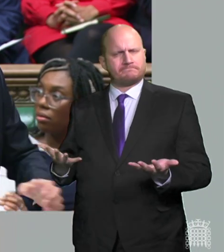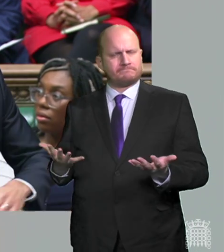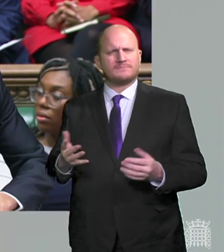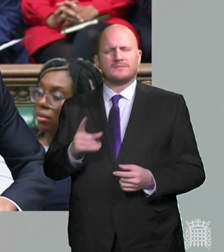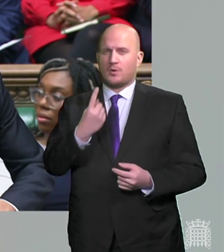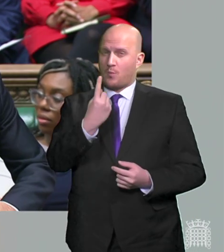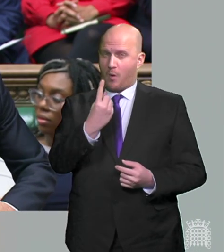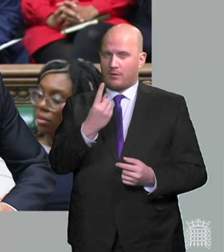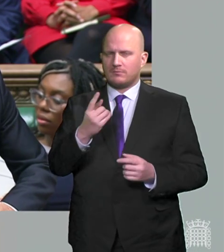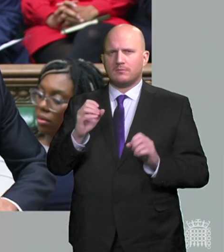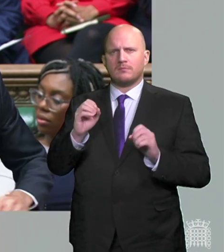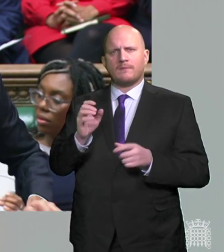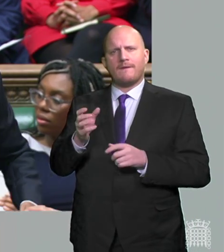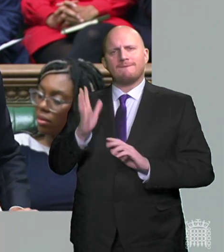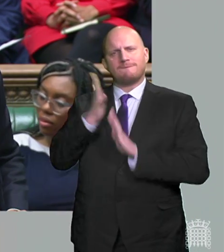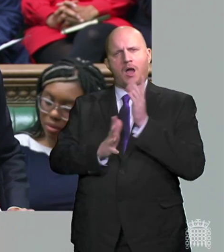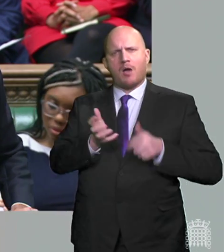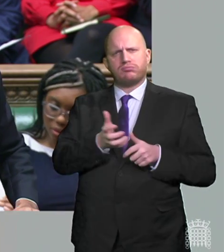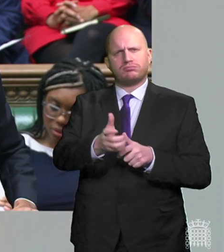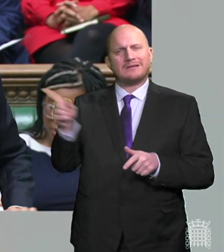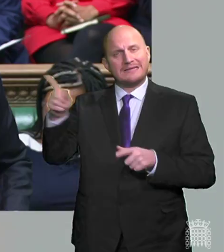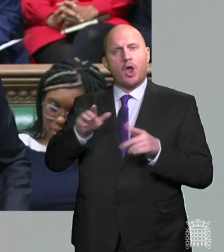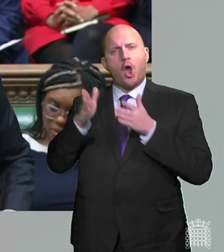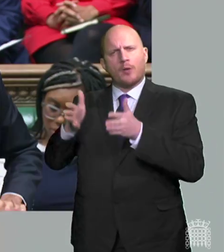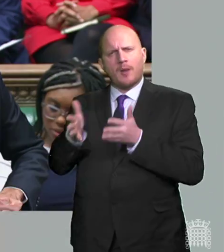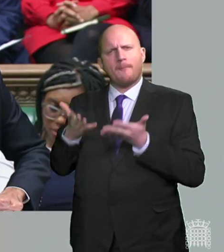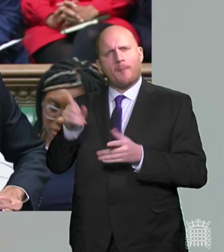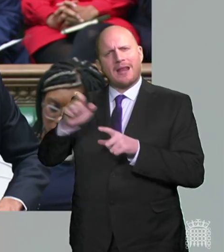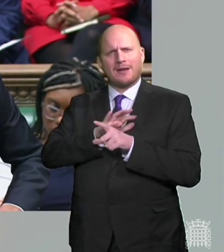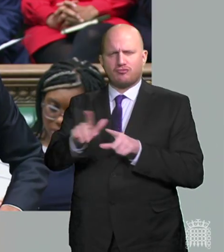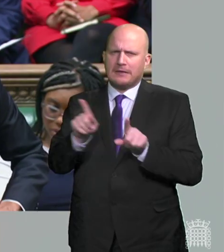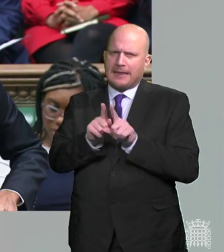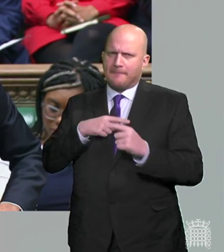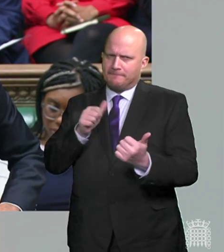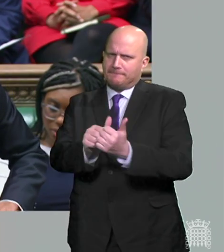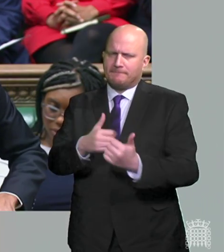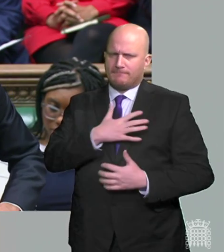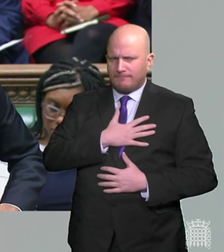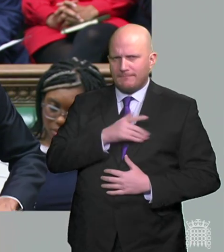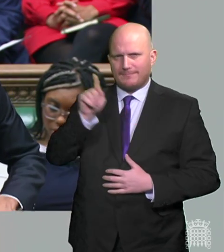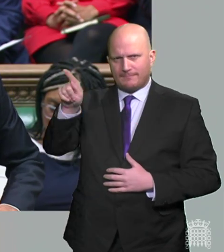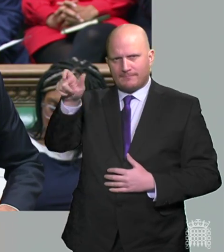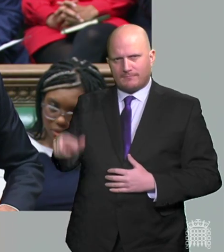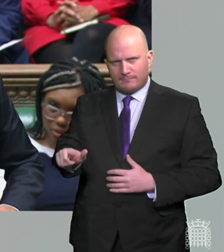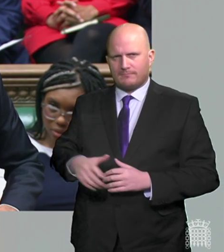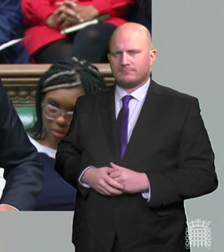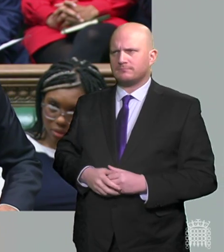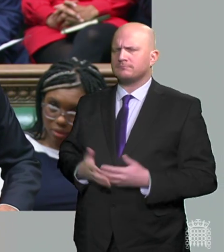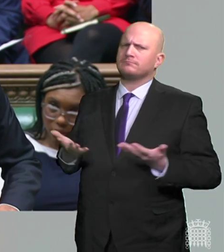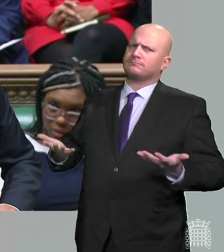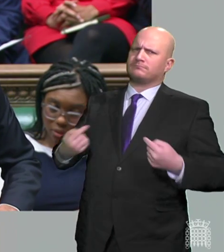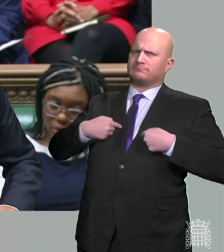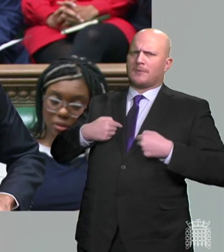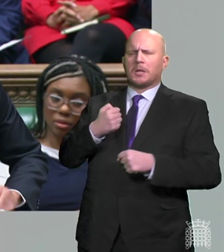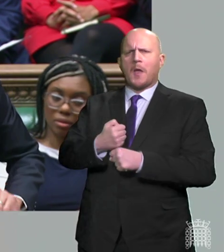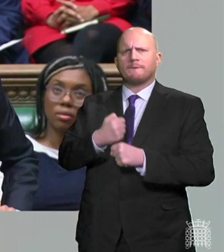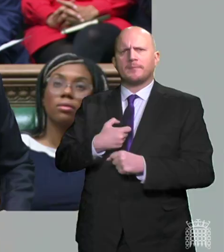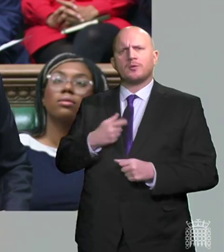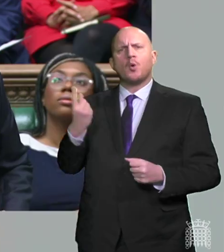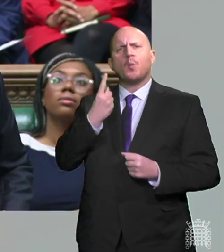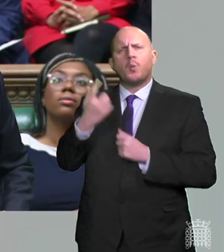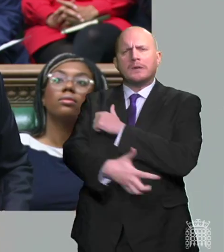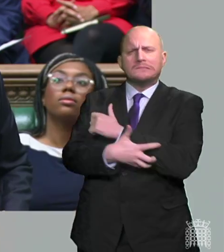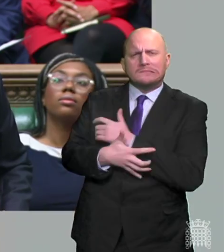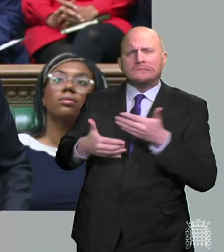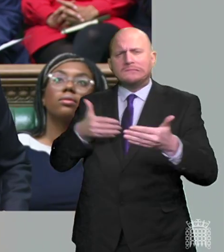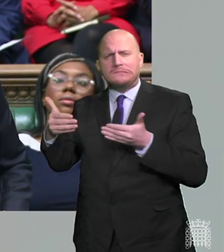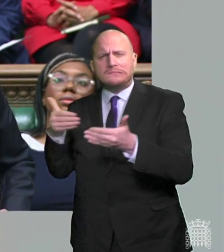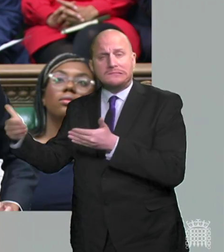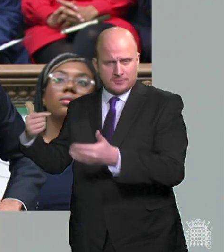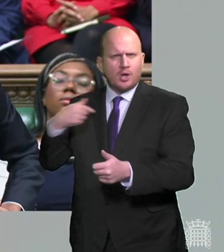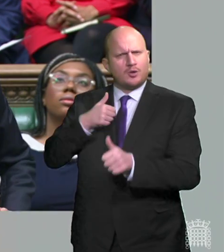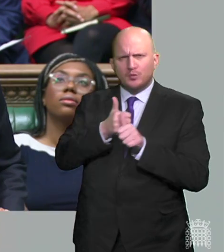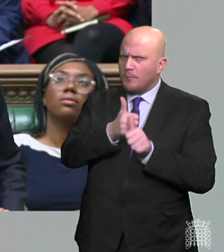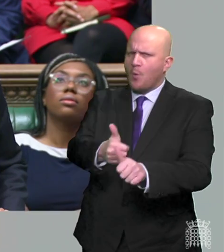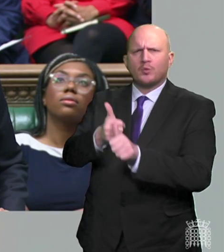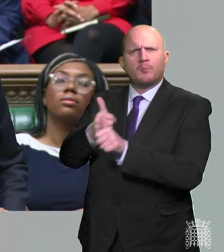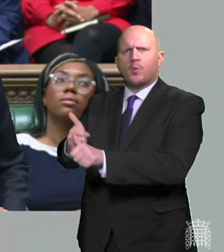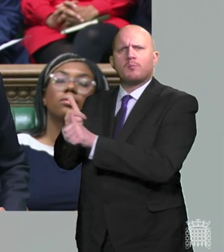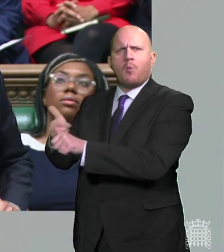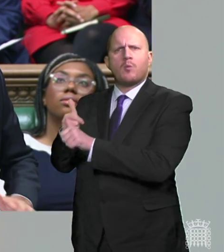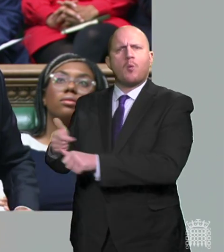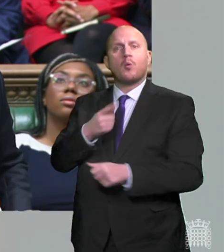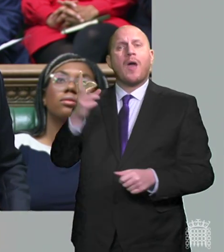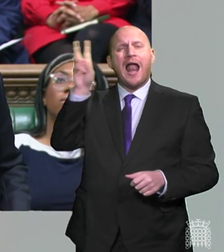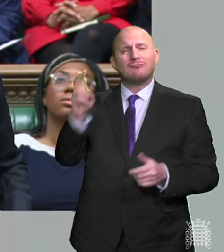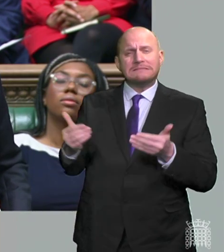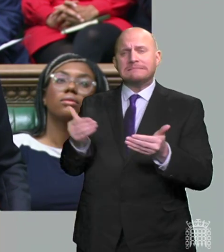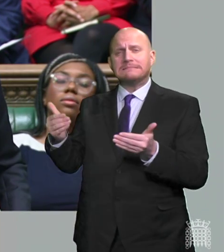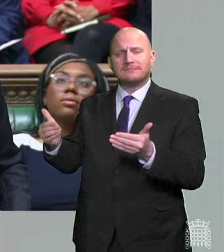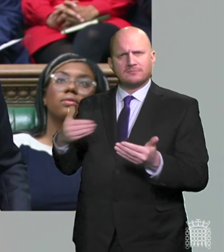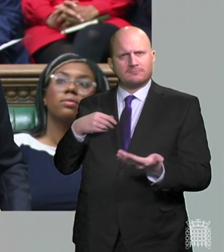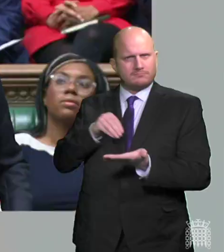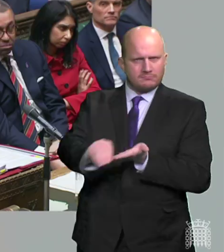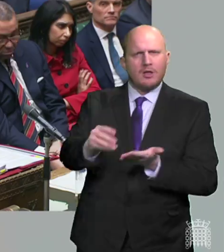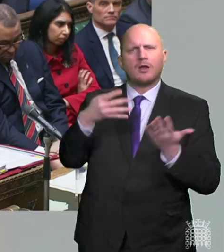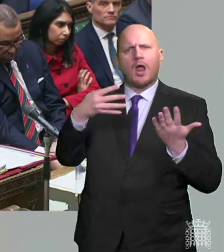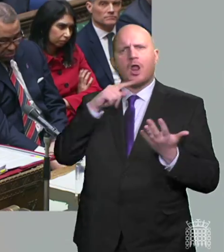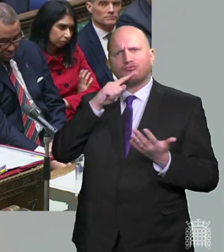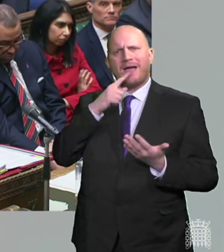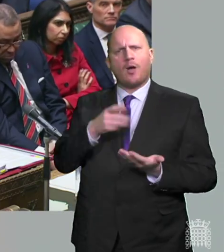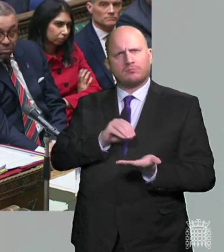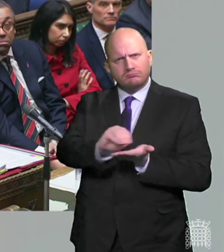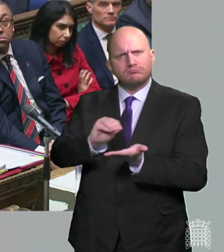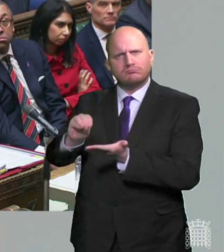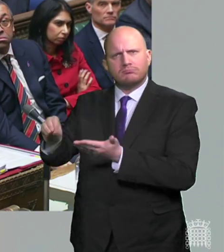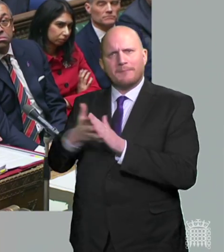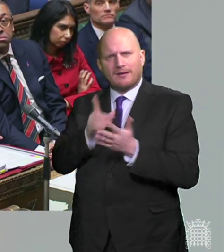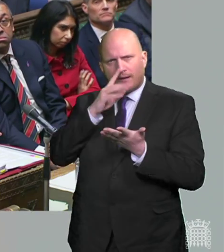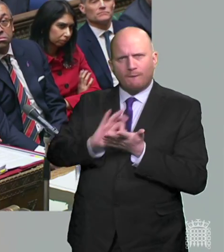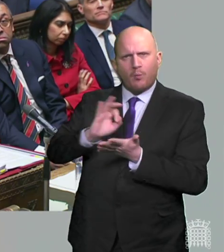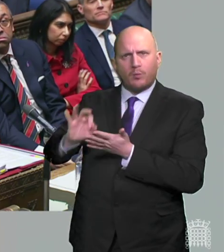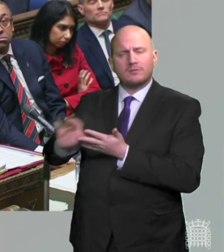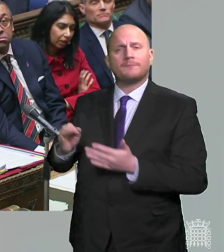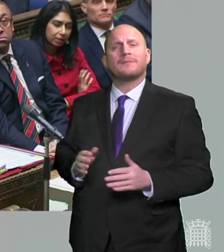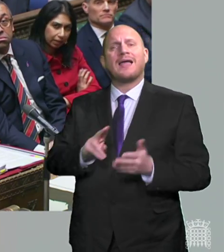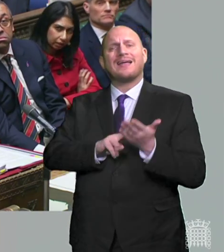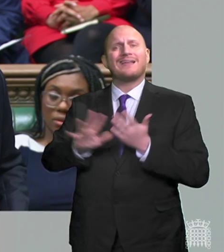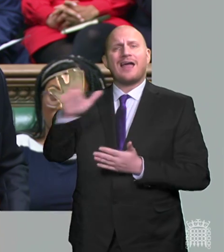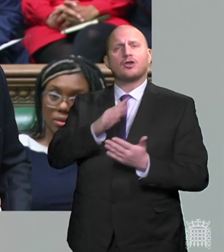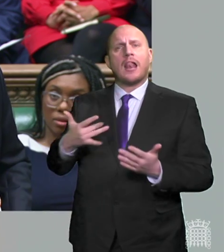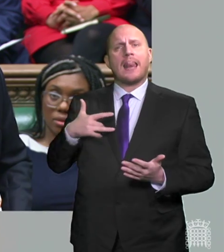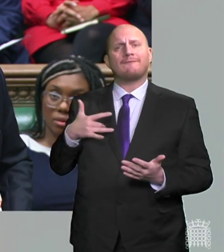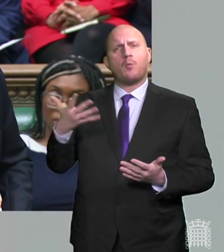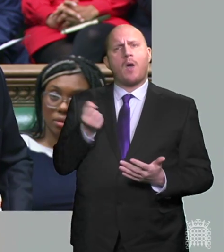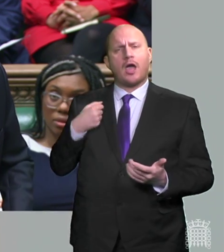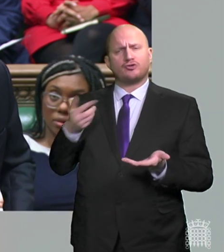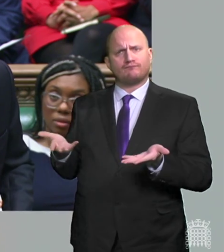I am sorry to hear that, and I wish him a speedy recovery. I am proud of this Government’s record of supporting the most vulnerable in our society: this winter, helping all families—£900—with their energy bills; raising the national living wage to record levels; and ensuring that our pensioners get the support they need.